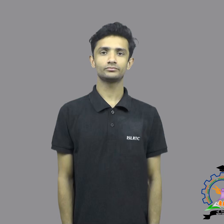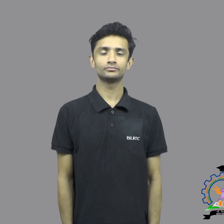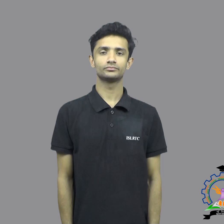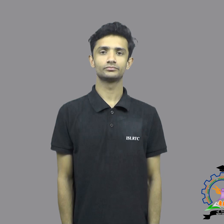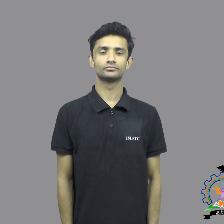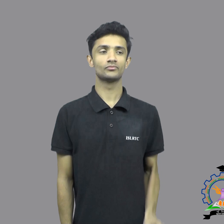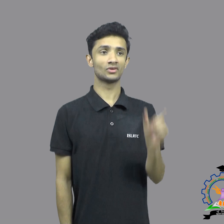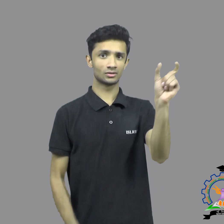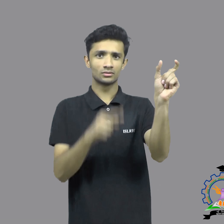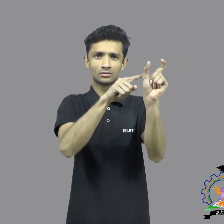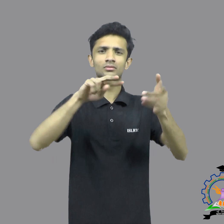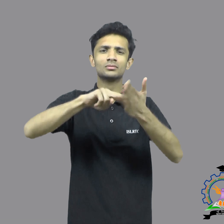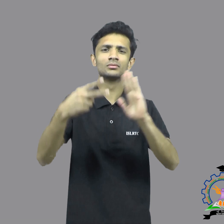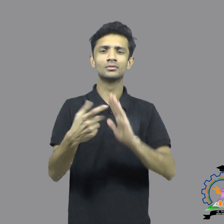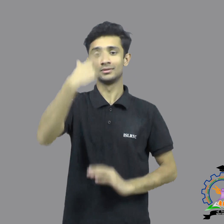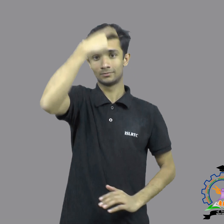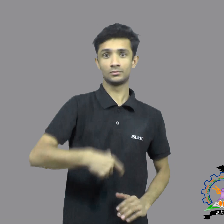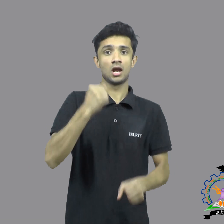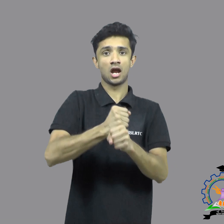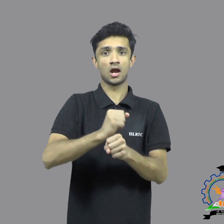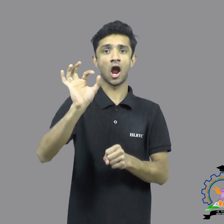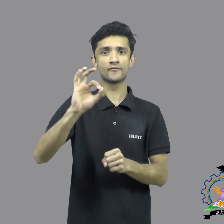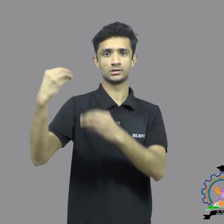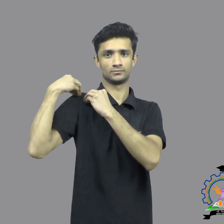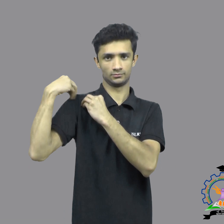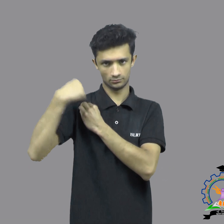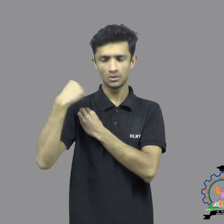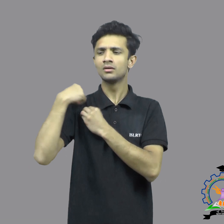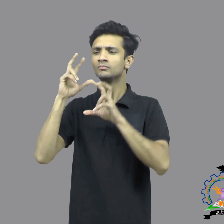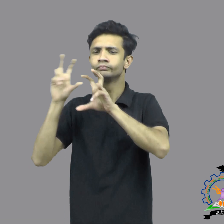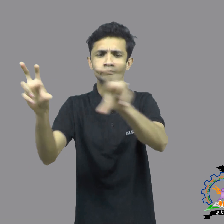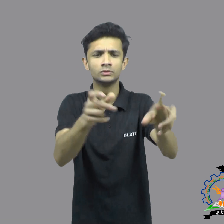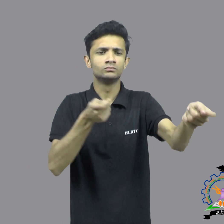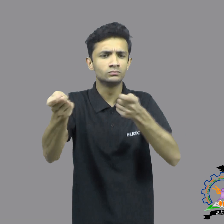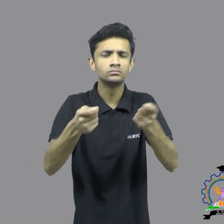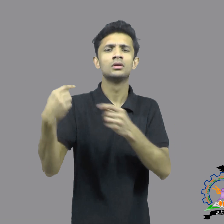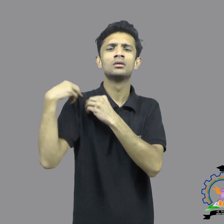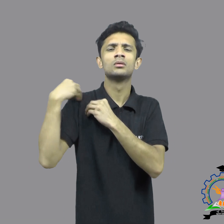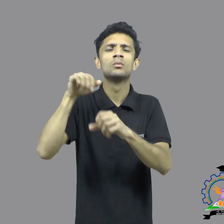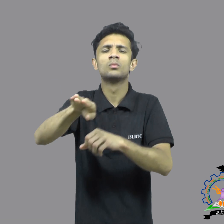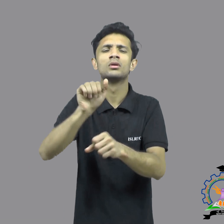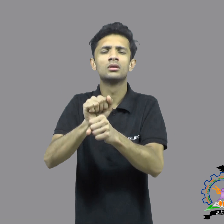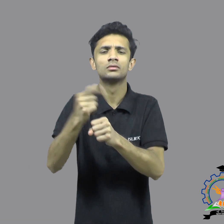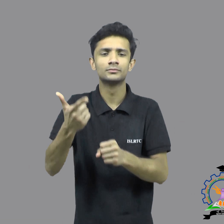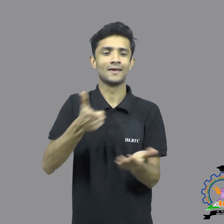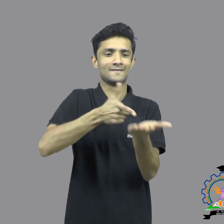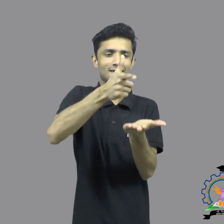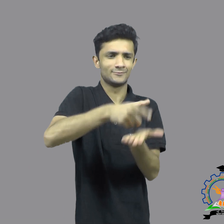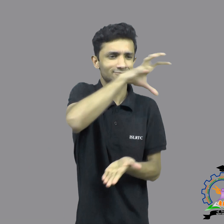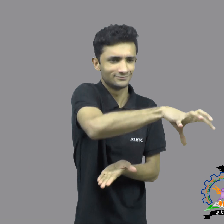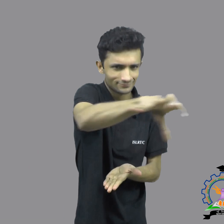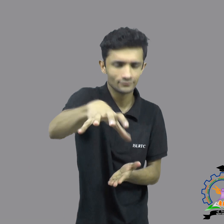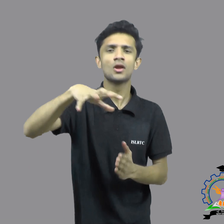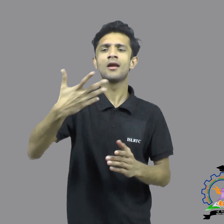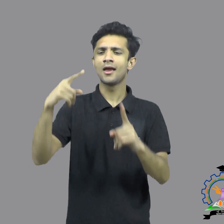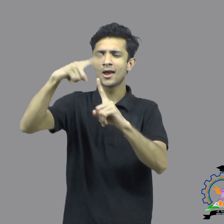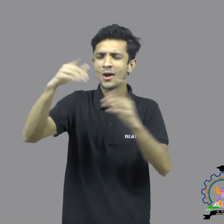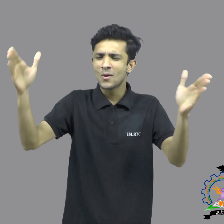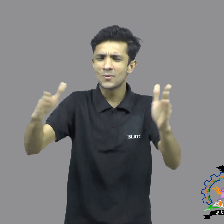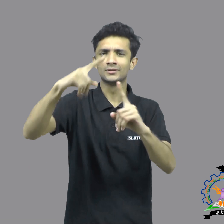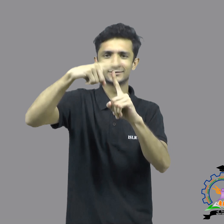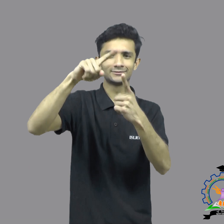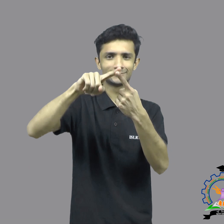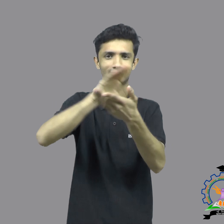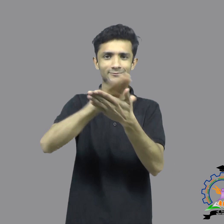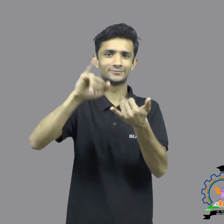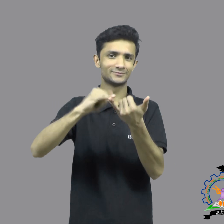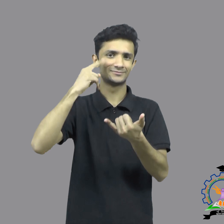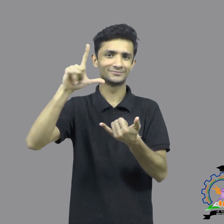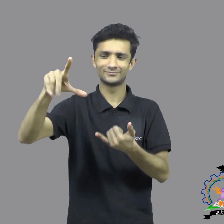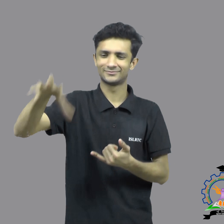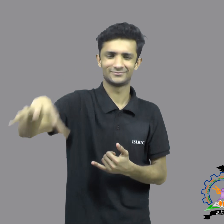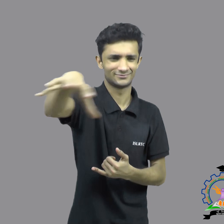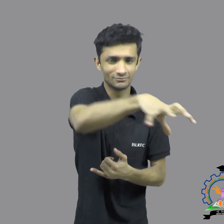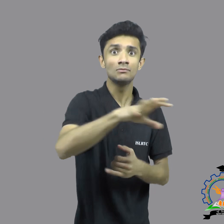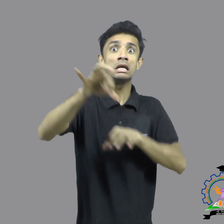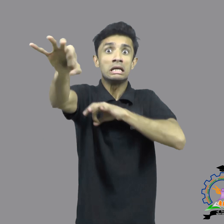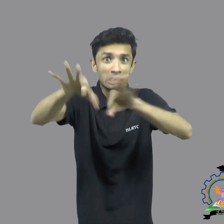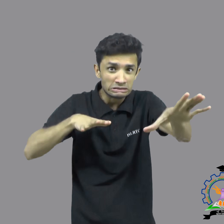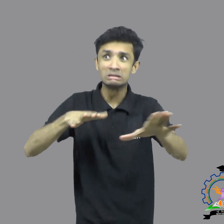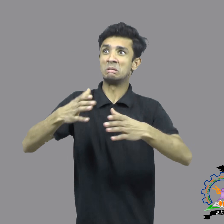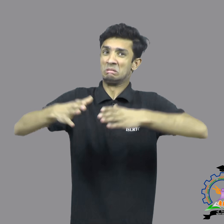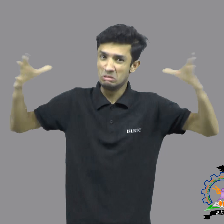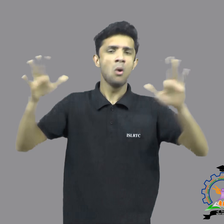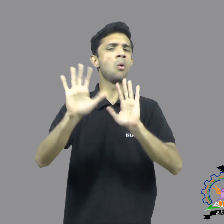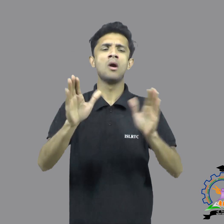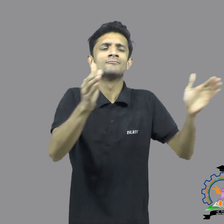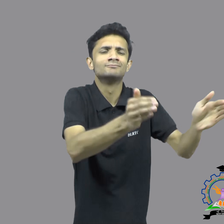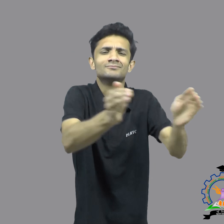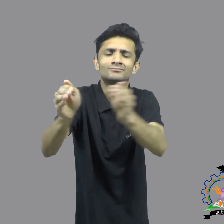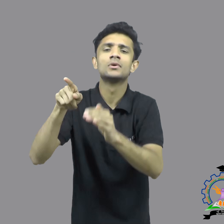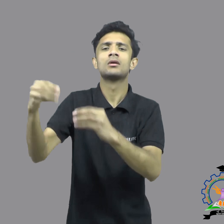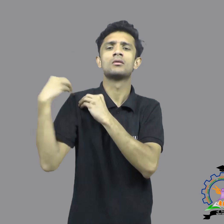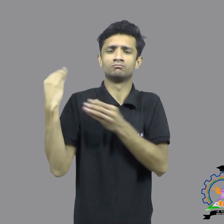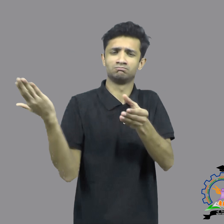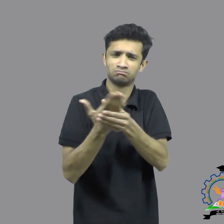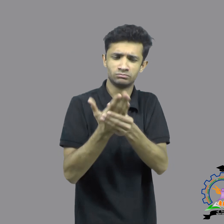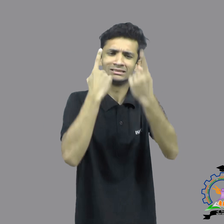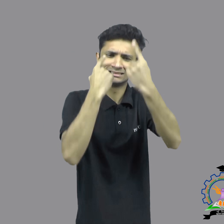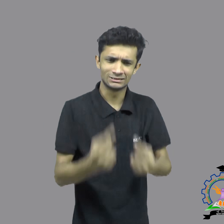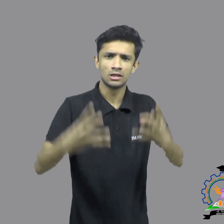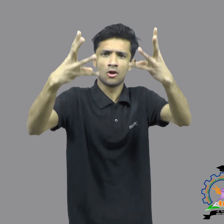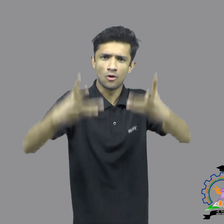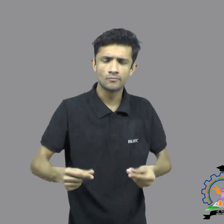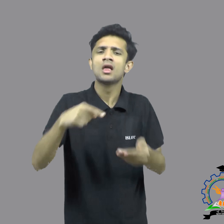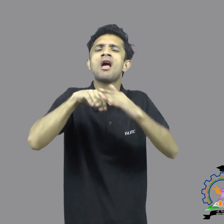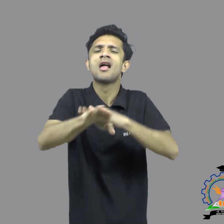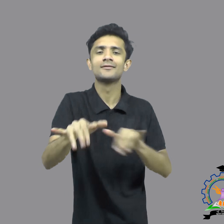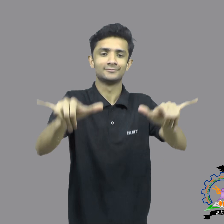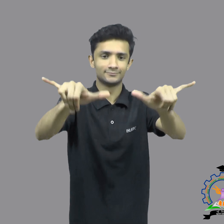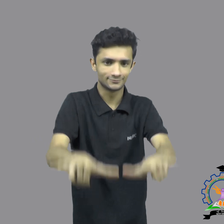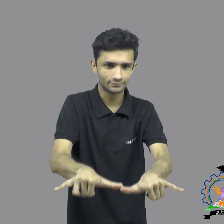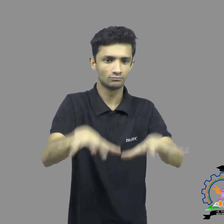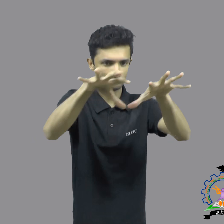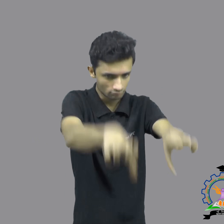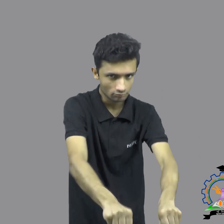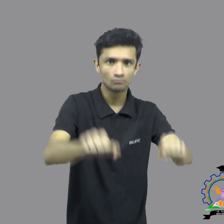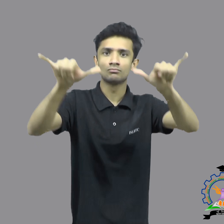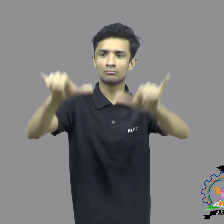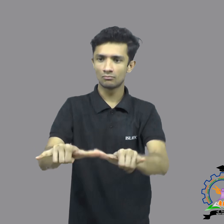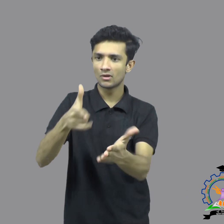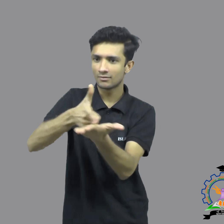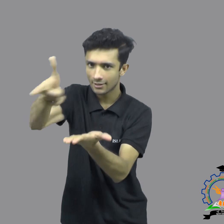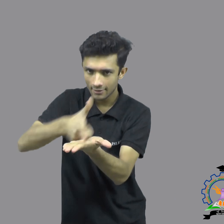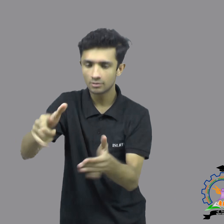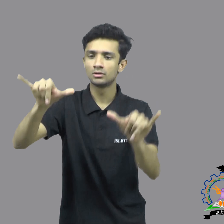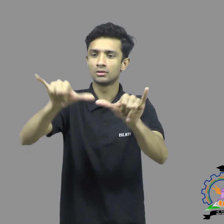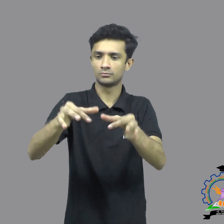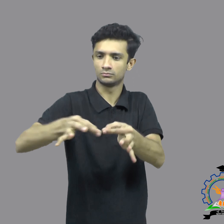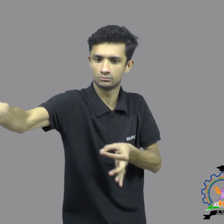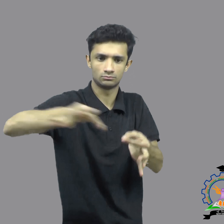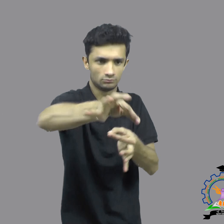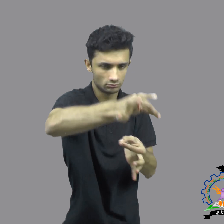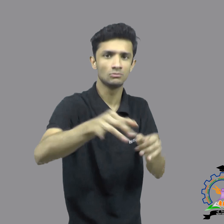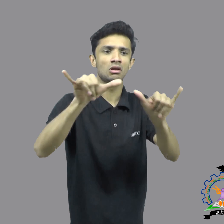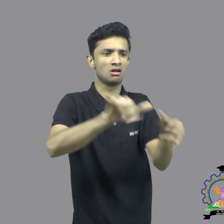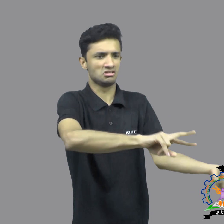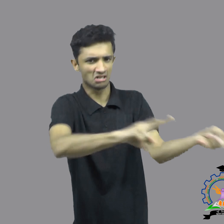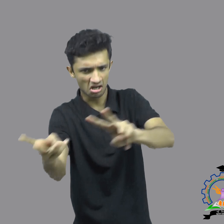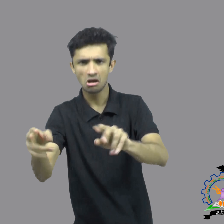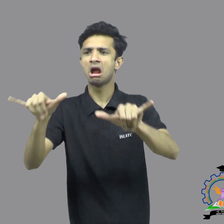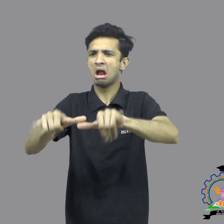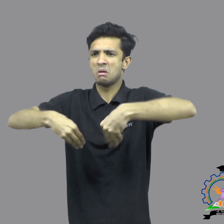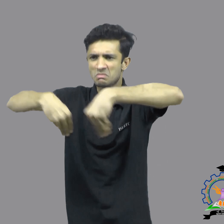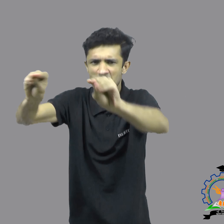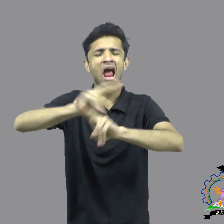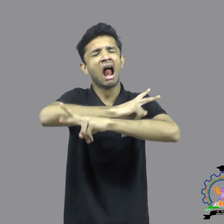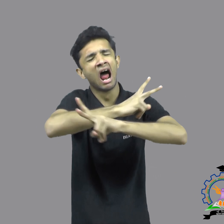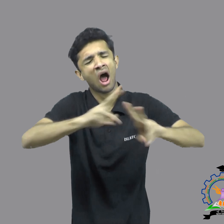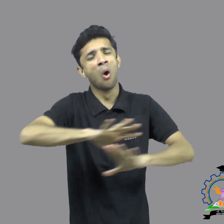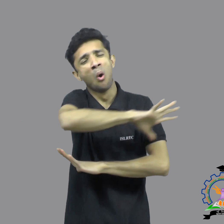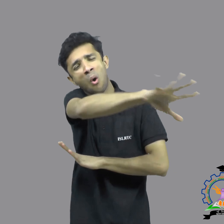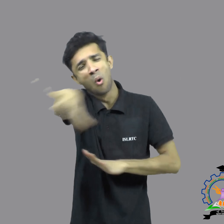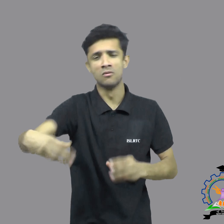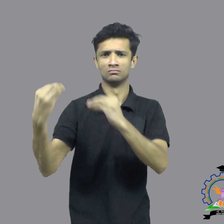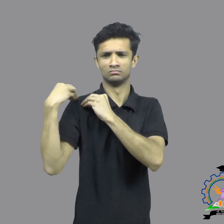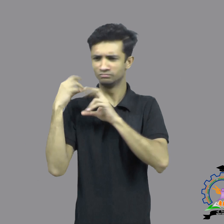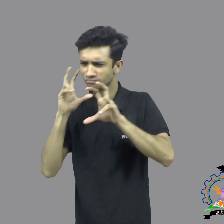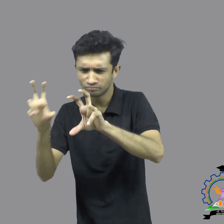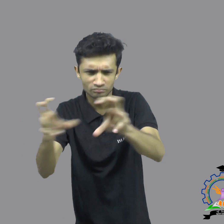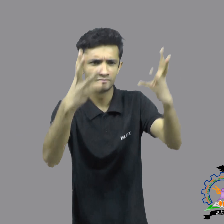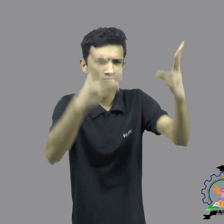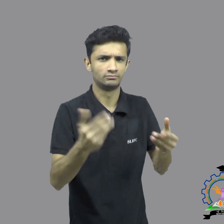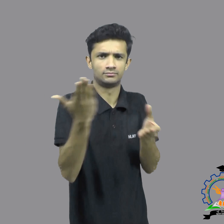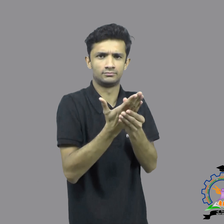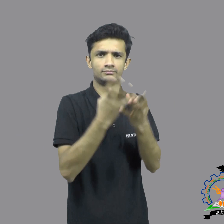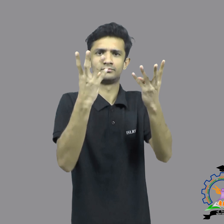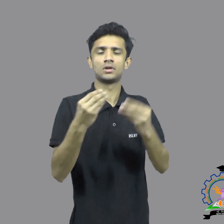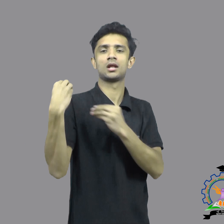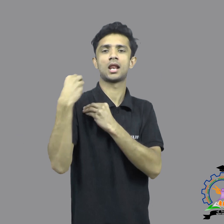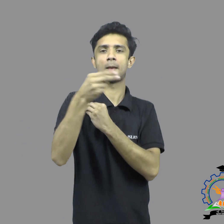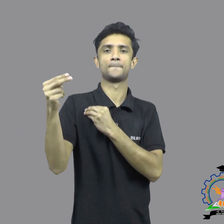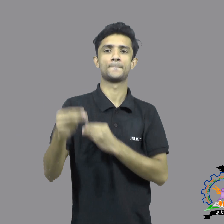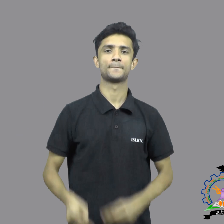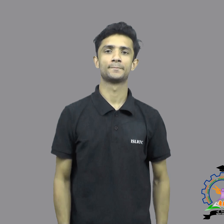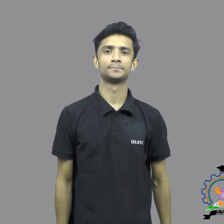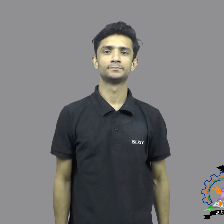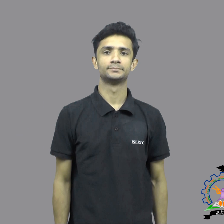Patwari